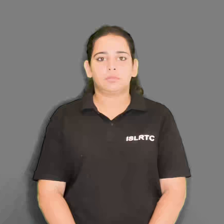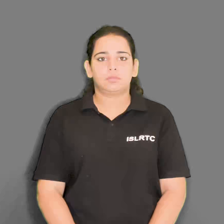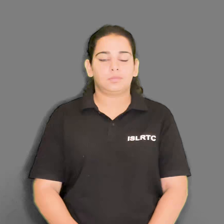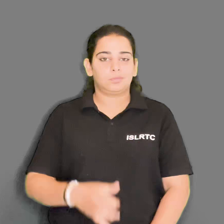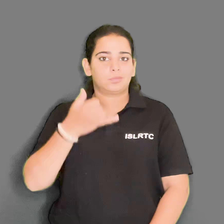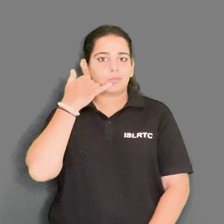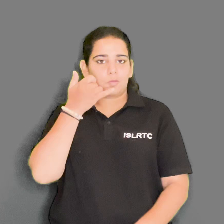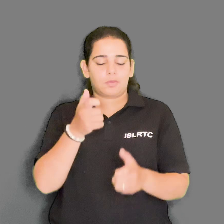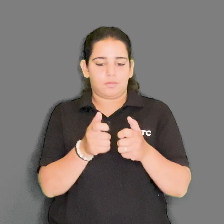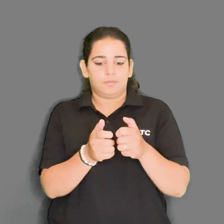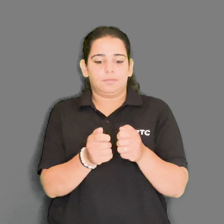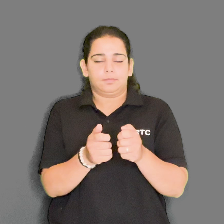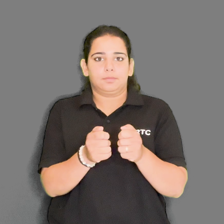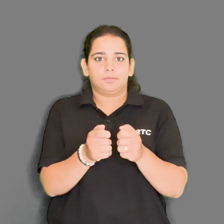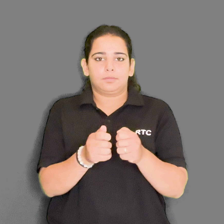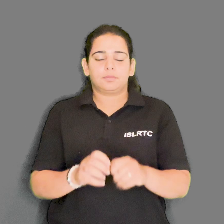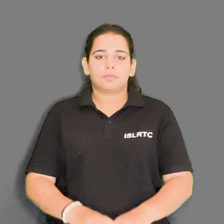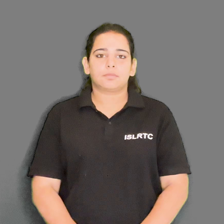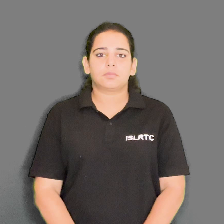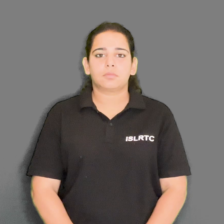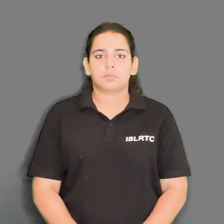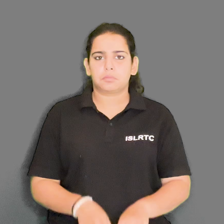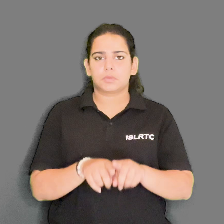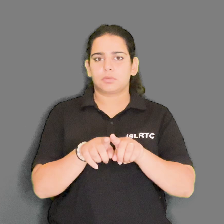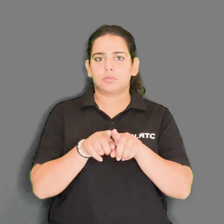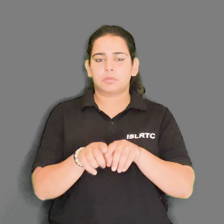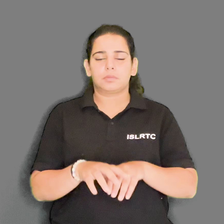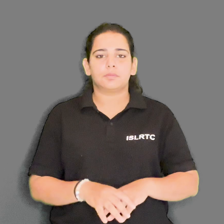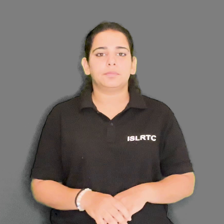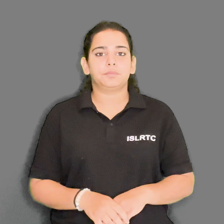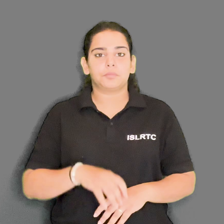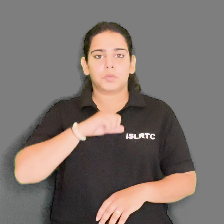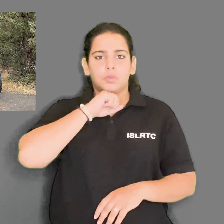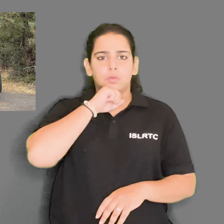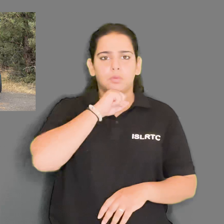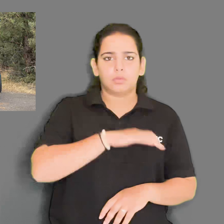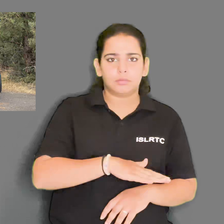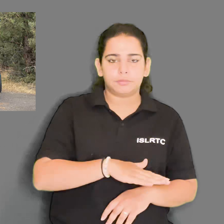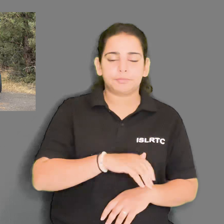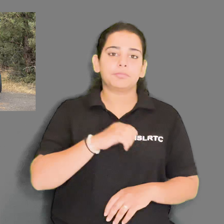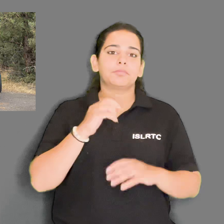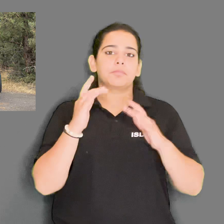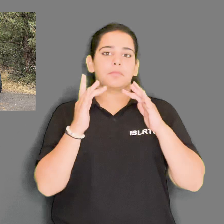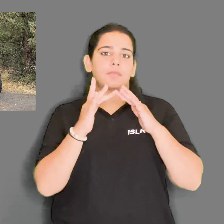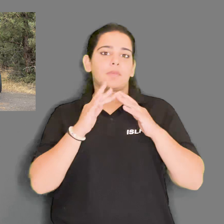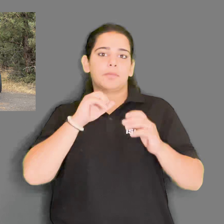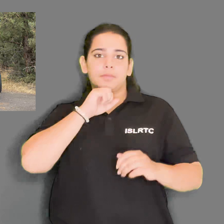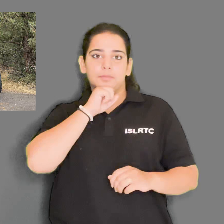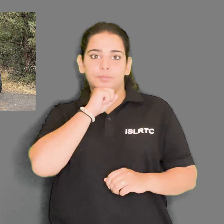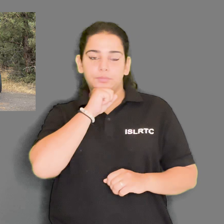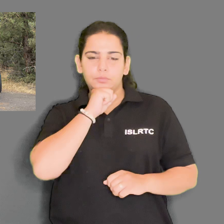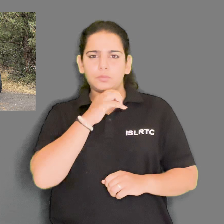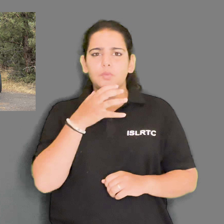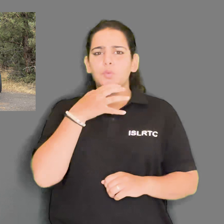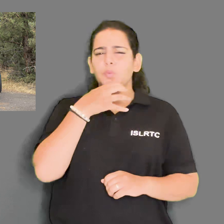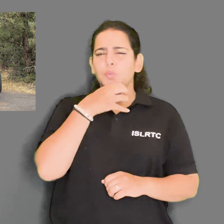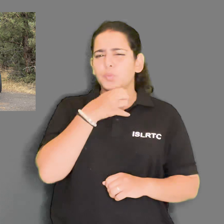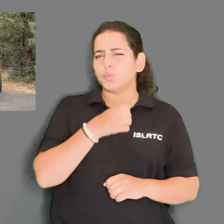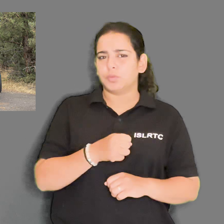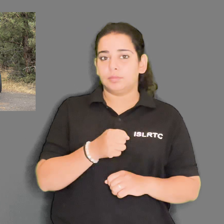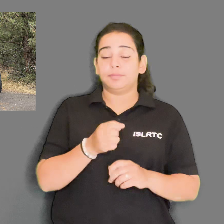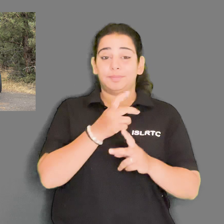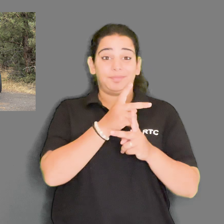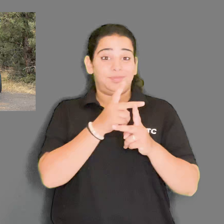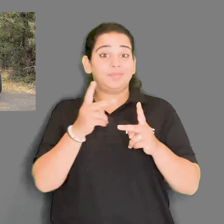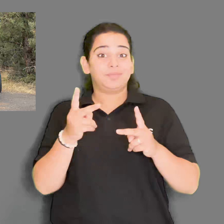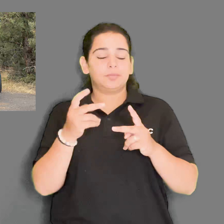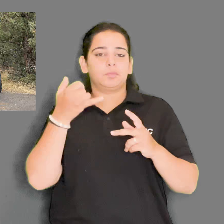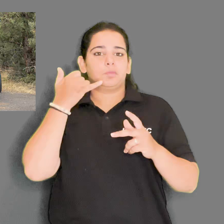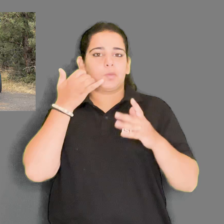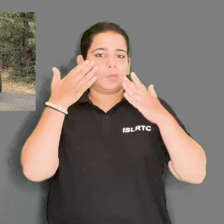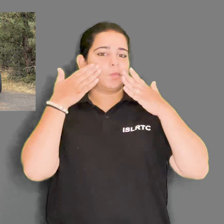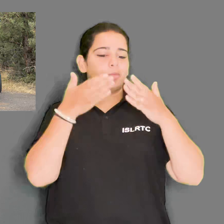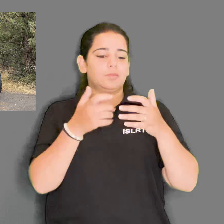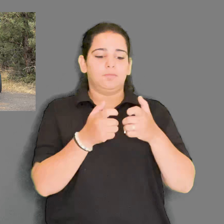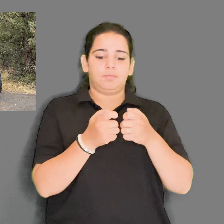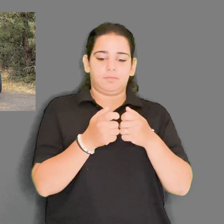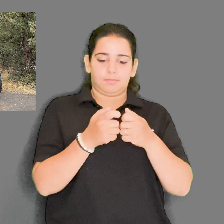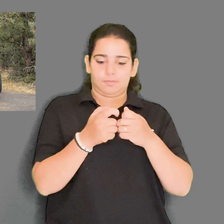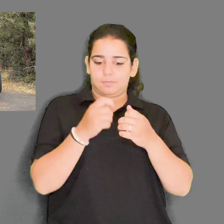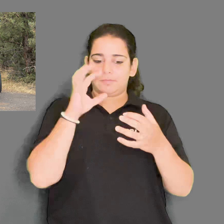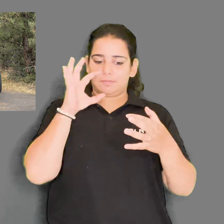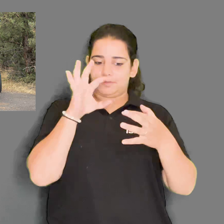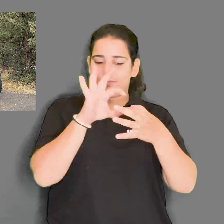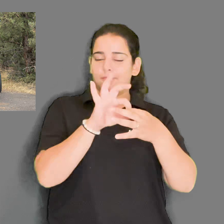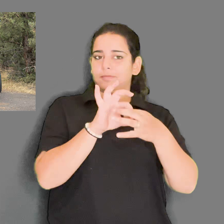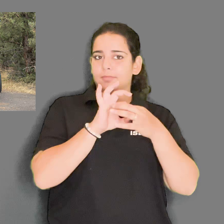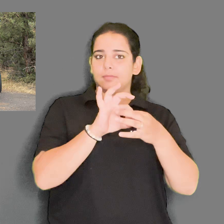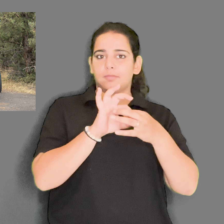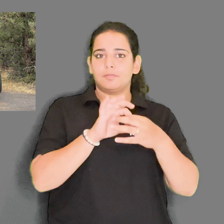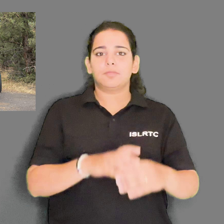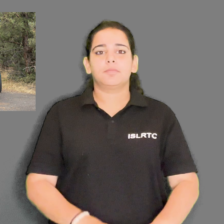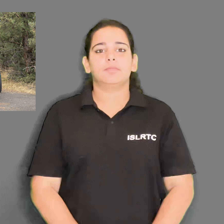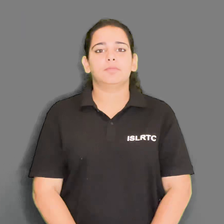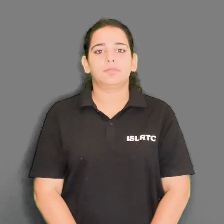Mobility impairment A condition that affects a person’s ability to move freely which can be addressed through design features such as ramps and elevators.